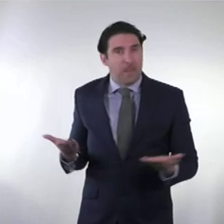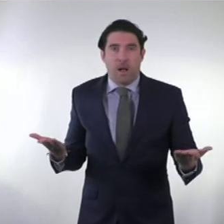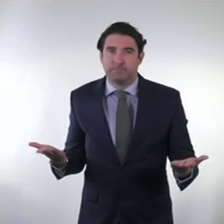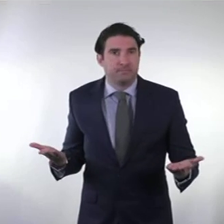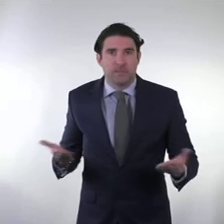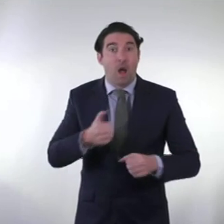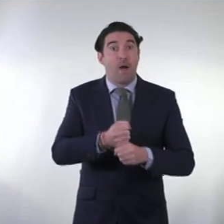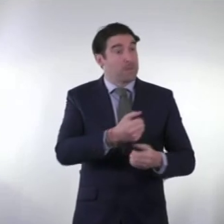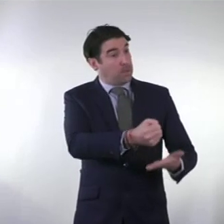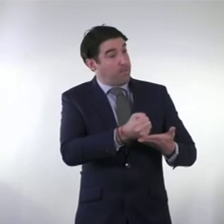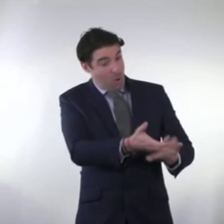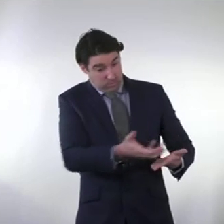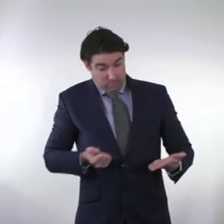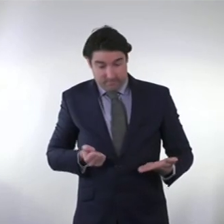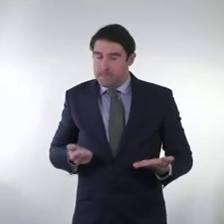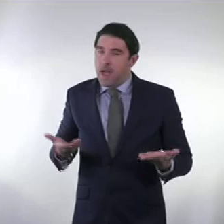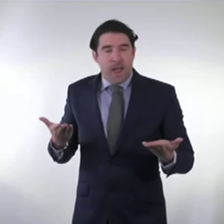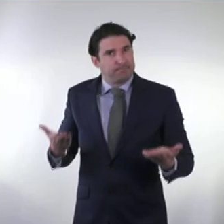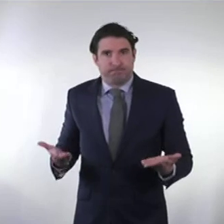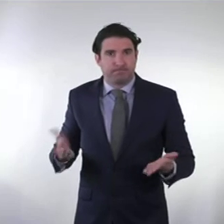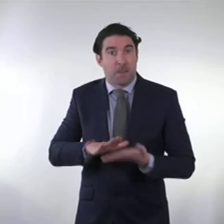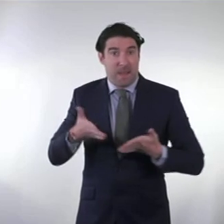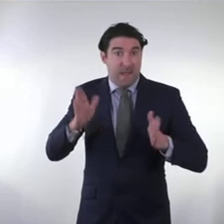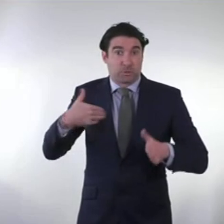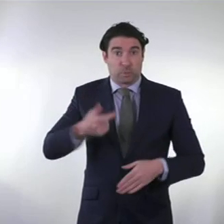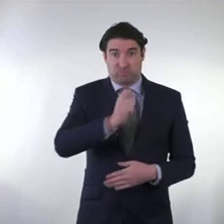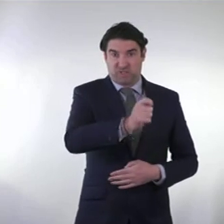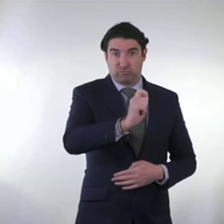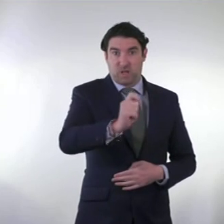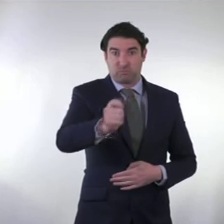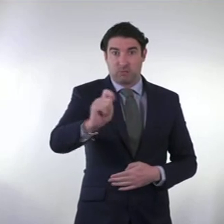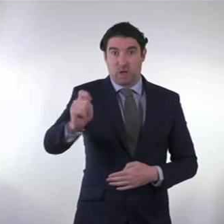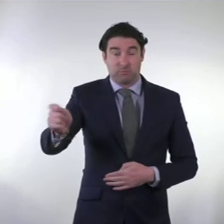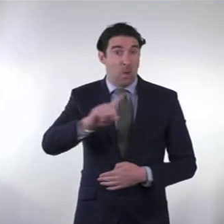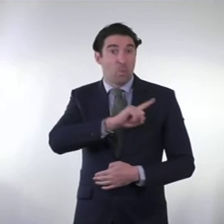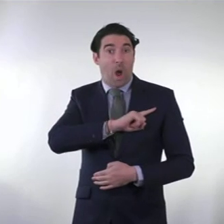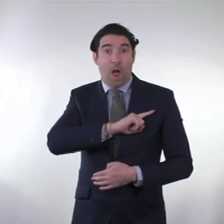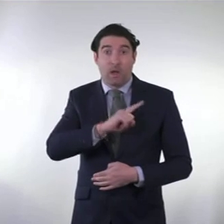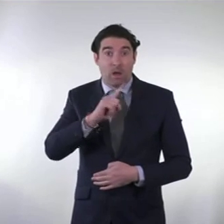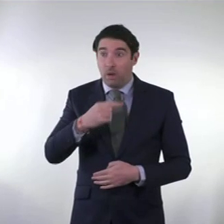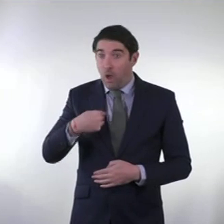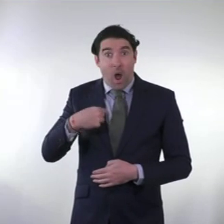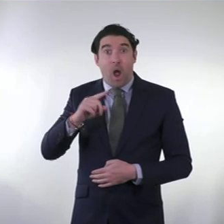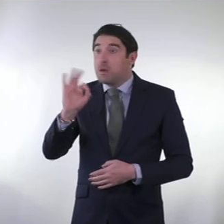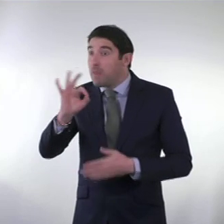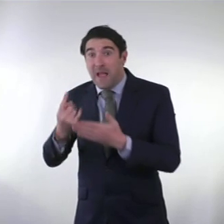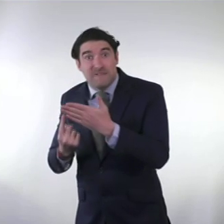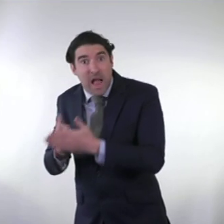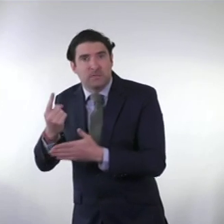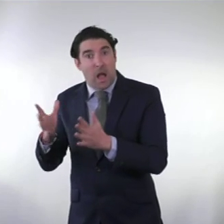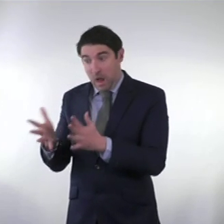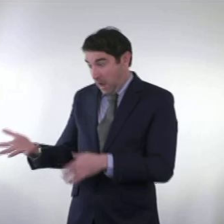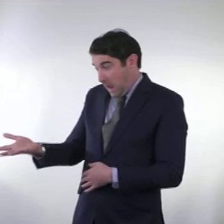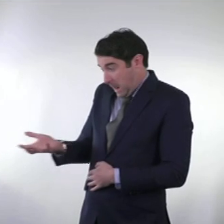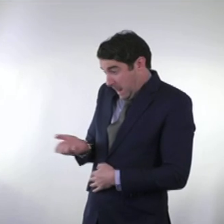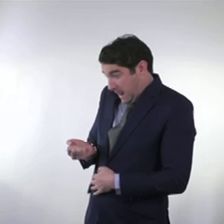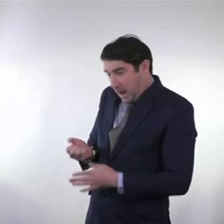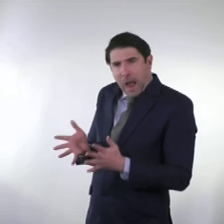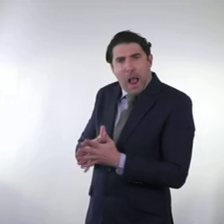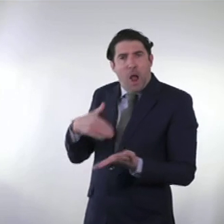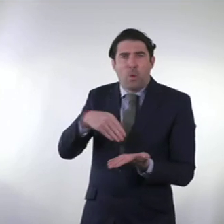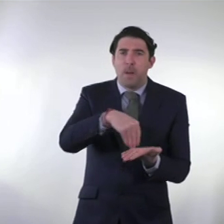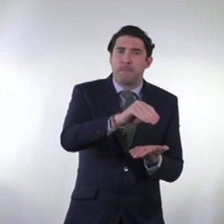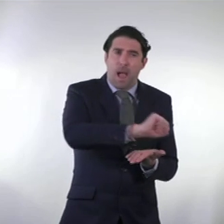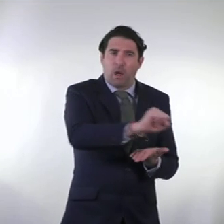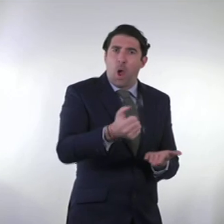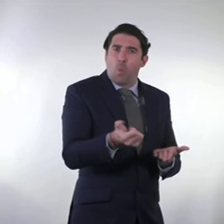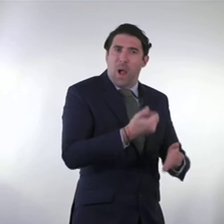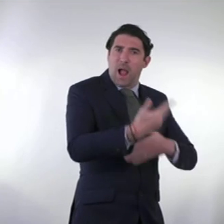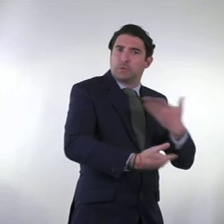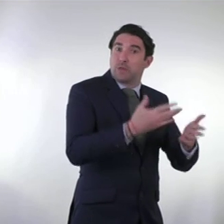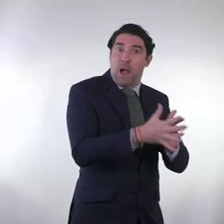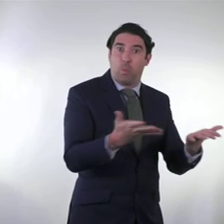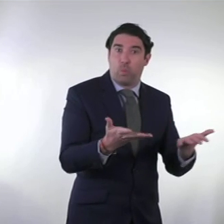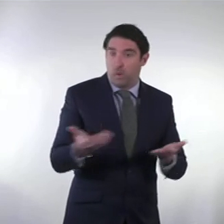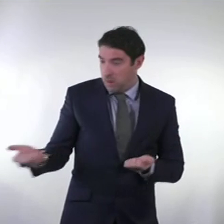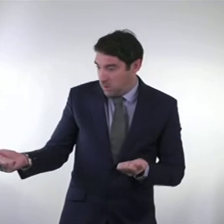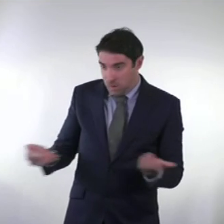Our events team are therefore looking in the face of redundancy as we simply cannot afford to pay wages when events are in lockdown…The jobs are viable if only the Government would allow us to return to work.”